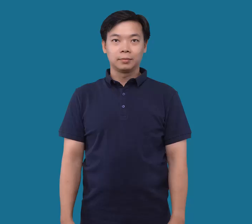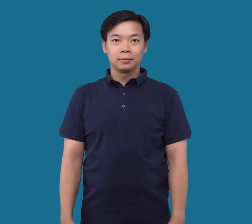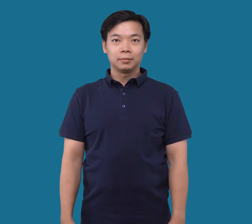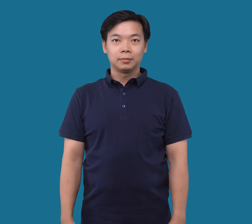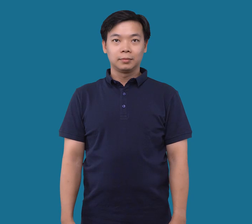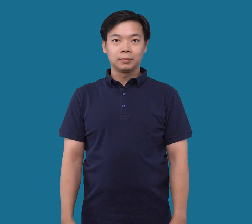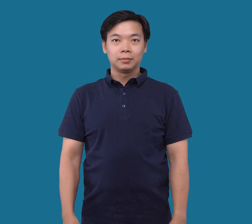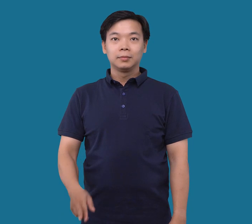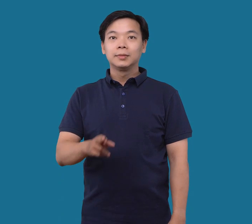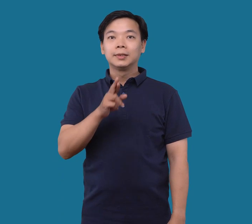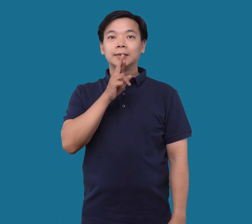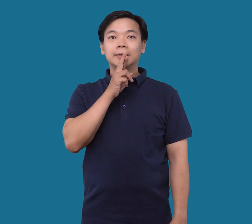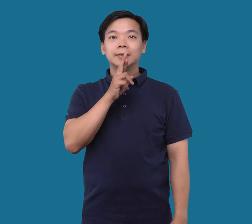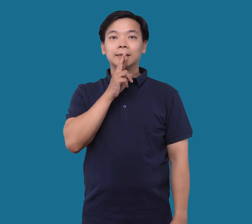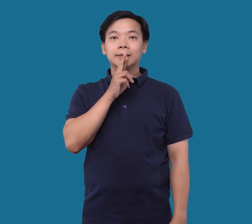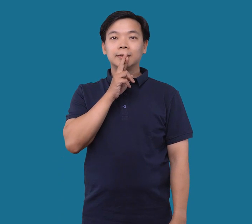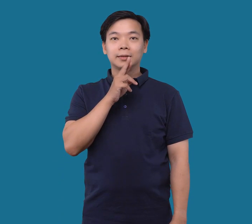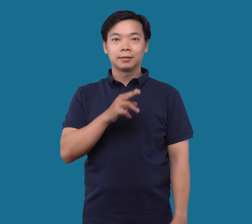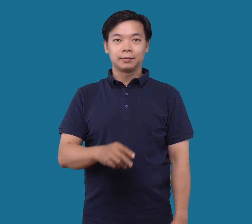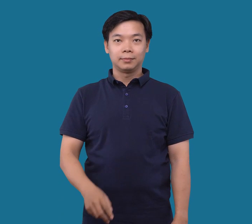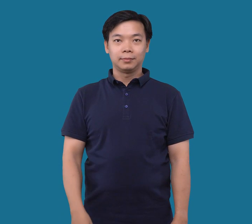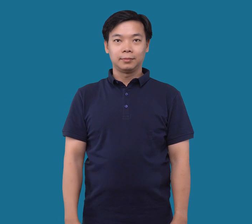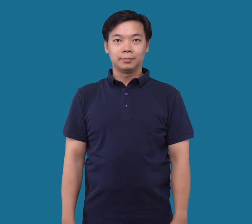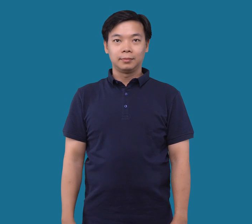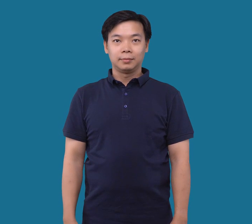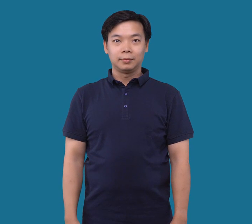anh rể